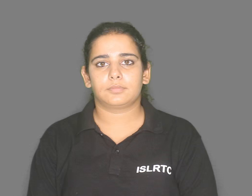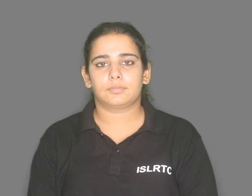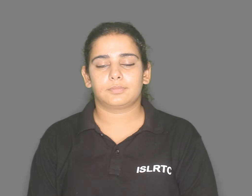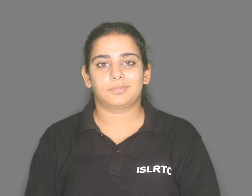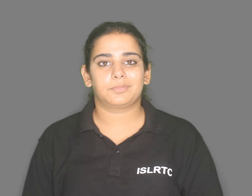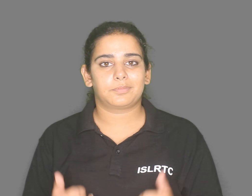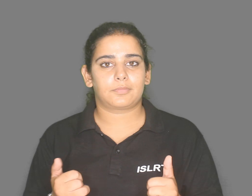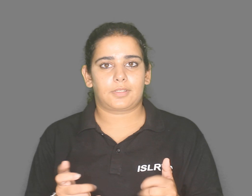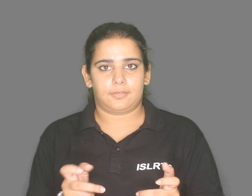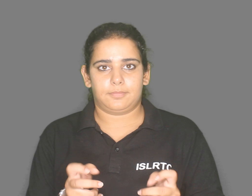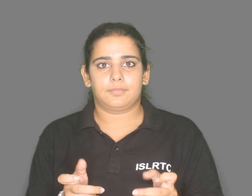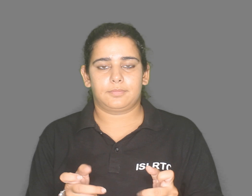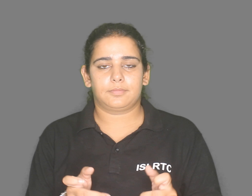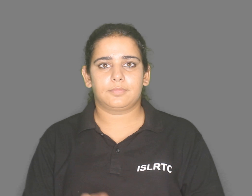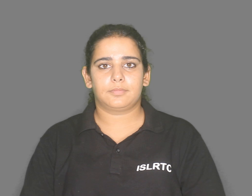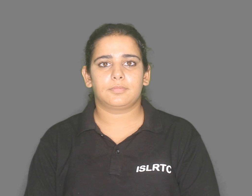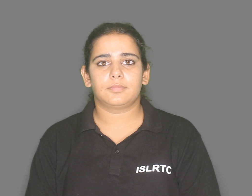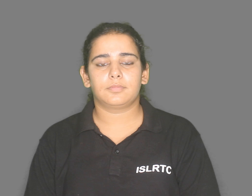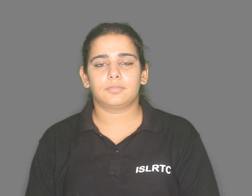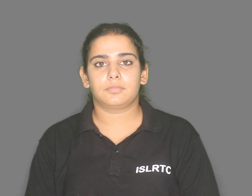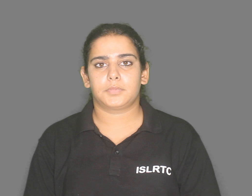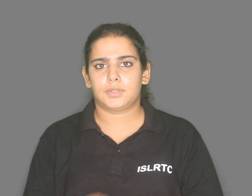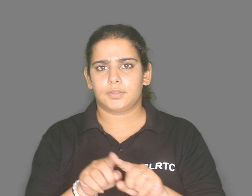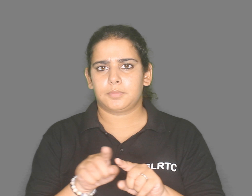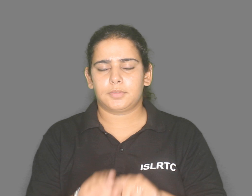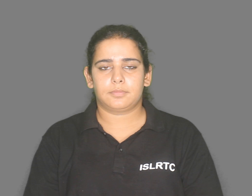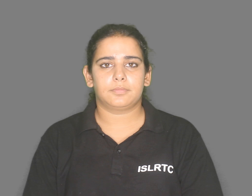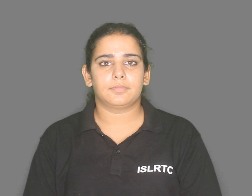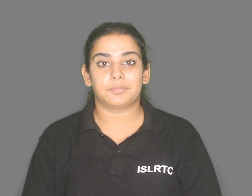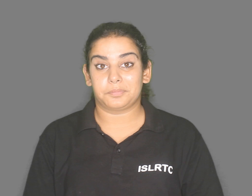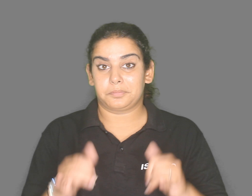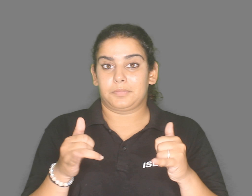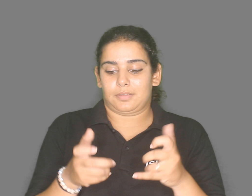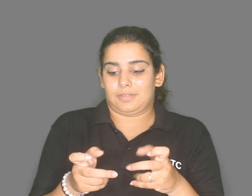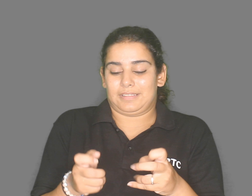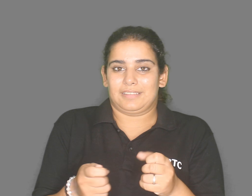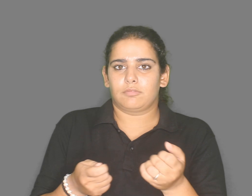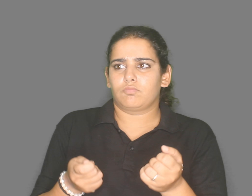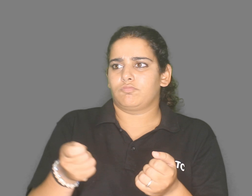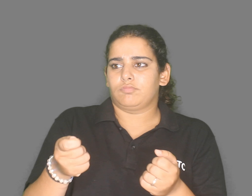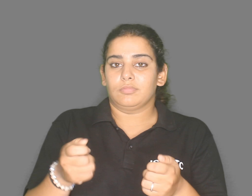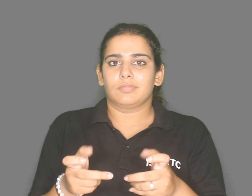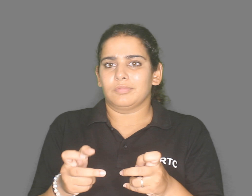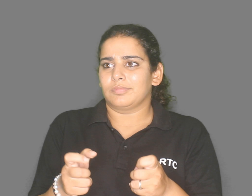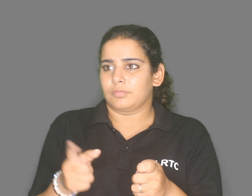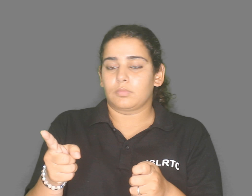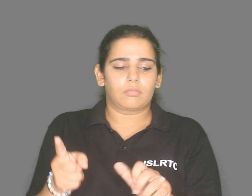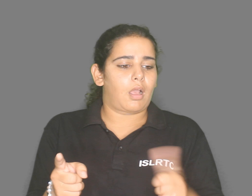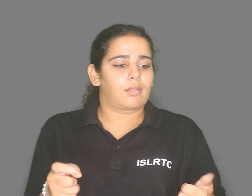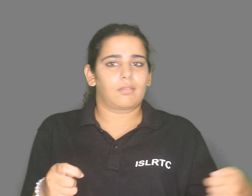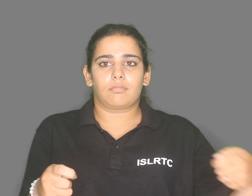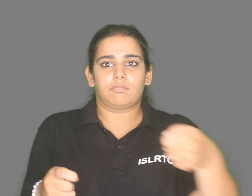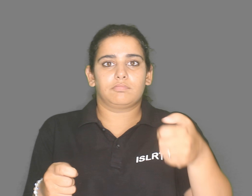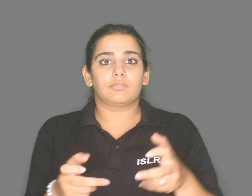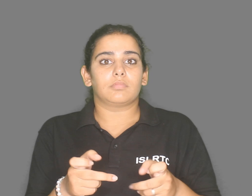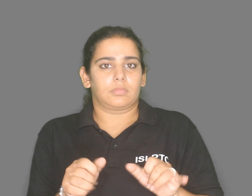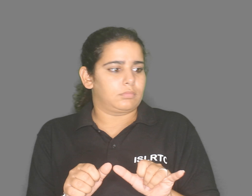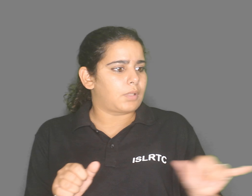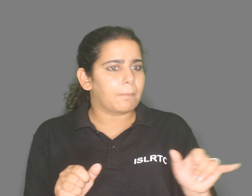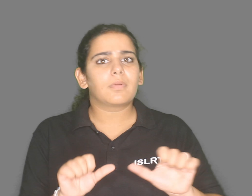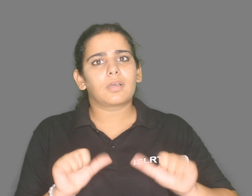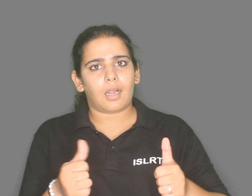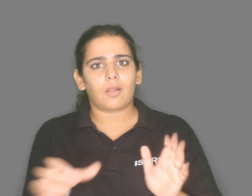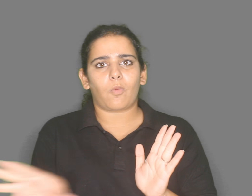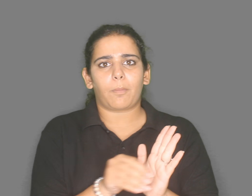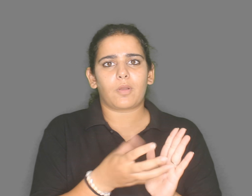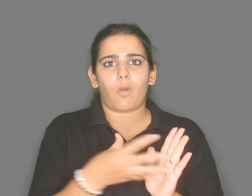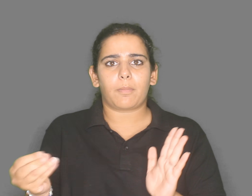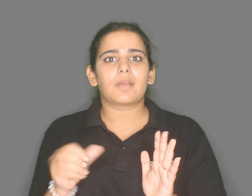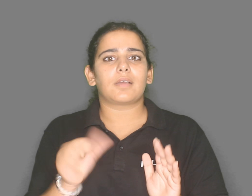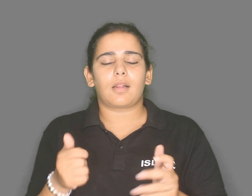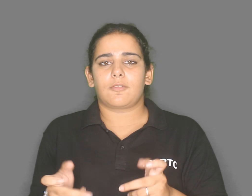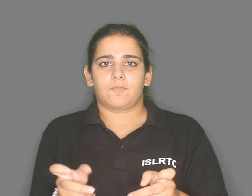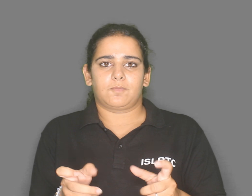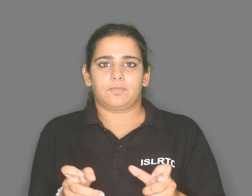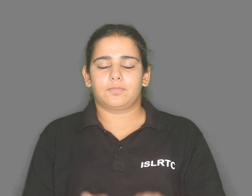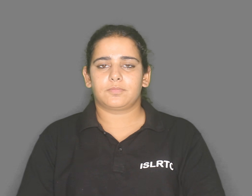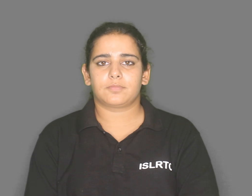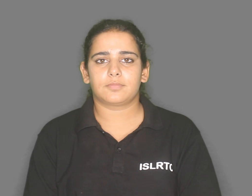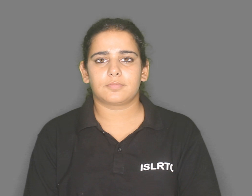Cloud gaming Cloud gaming, sometimes called gaming on demand or game streaming, is a type of online gaming